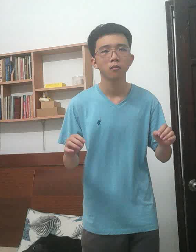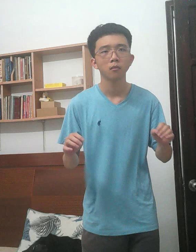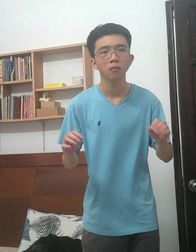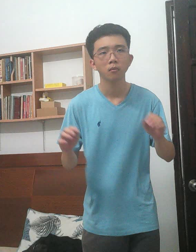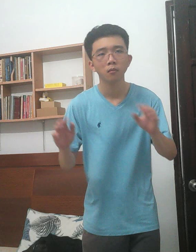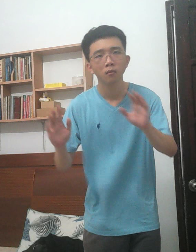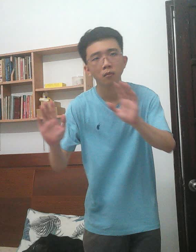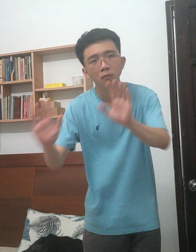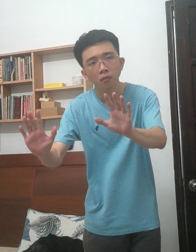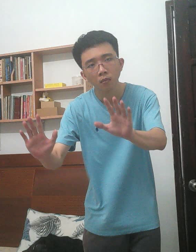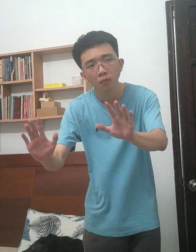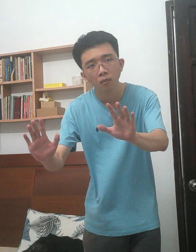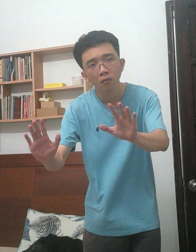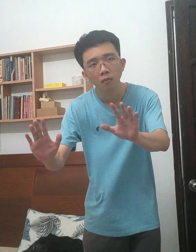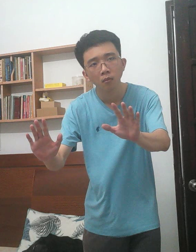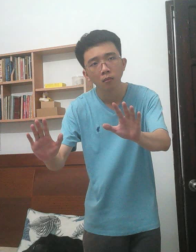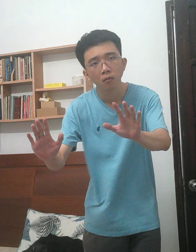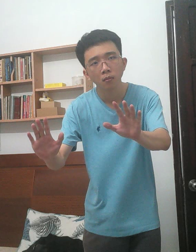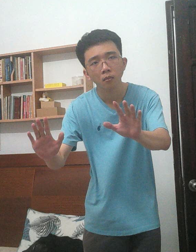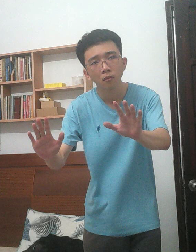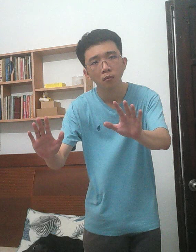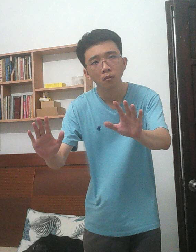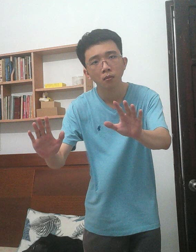dung lai